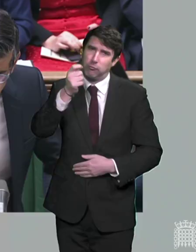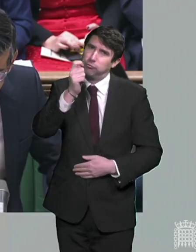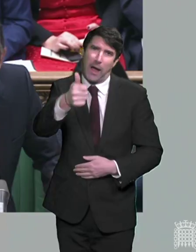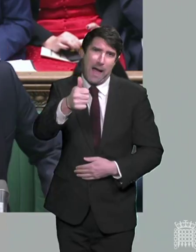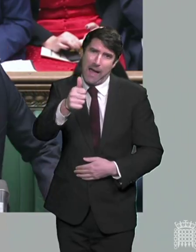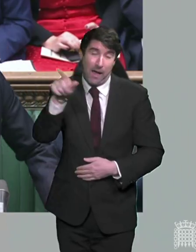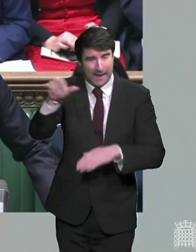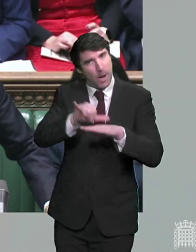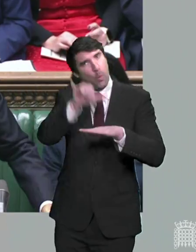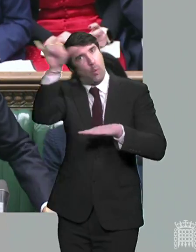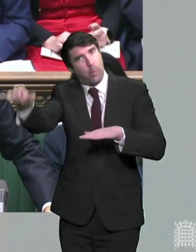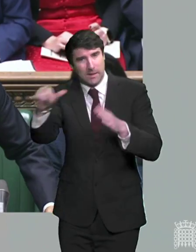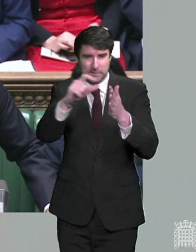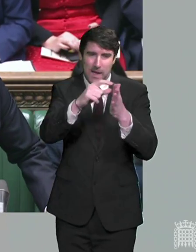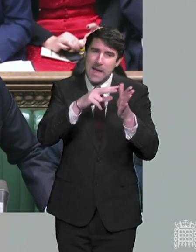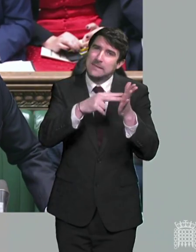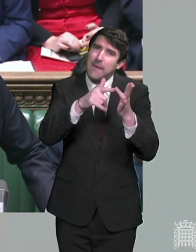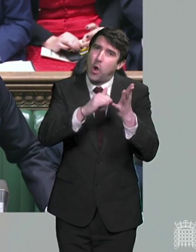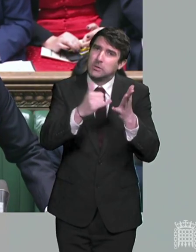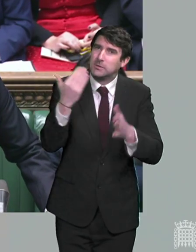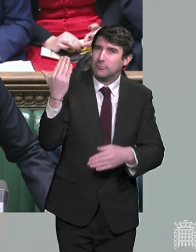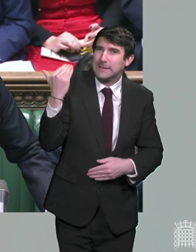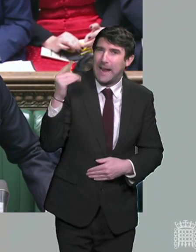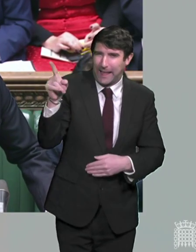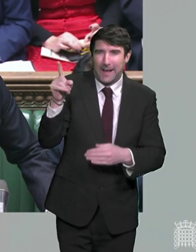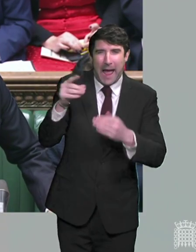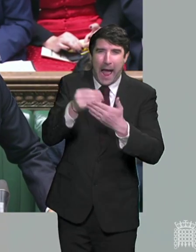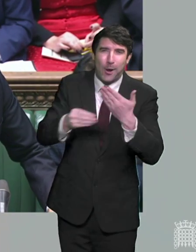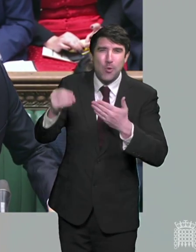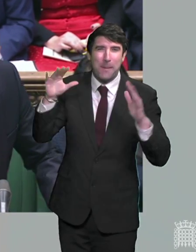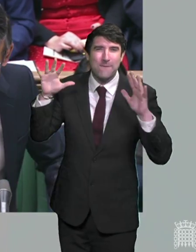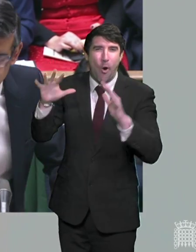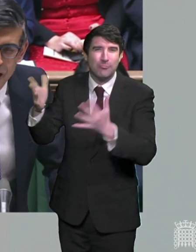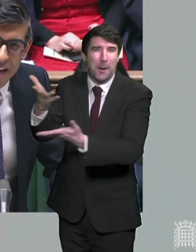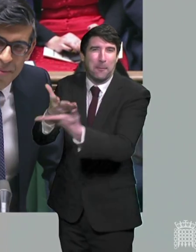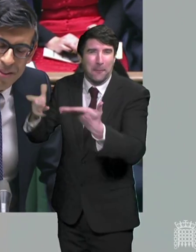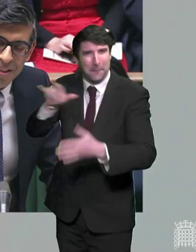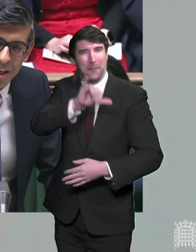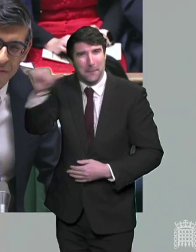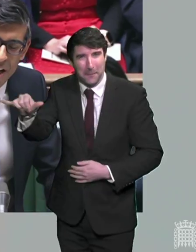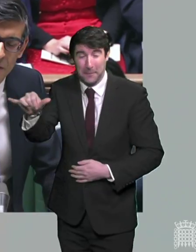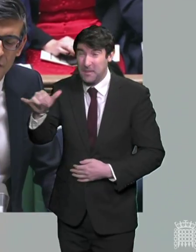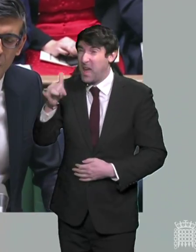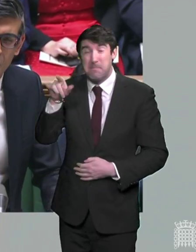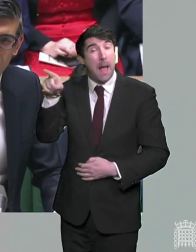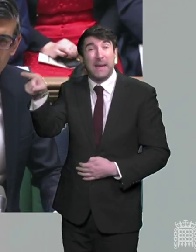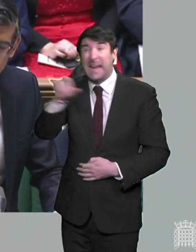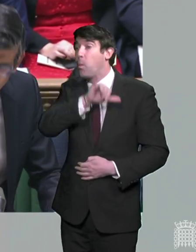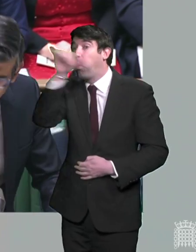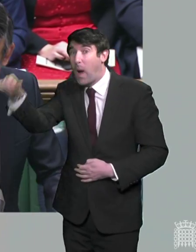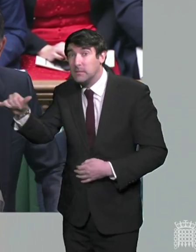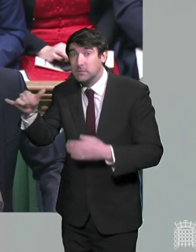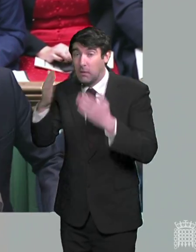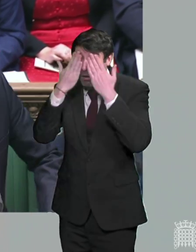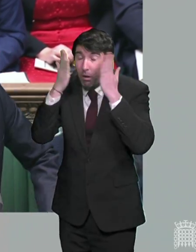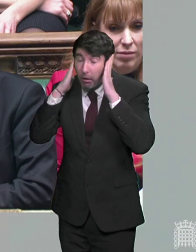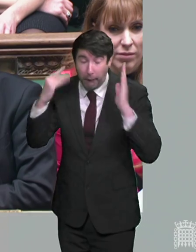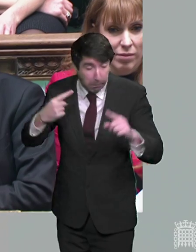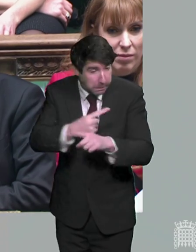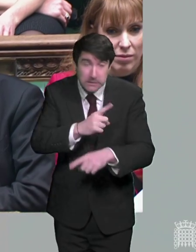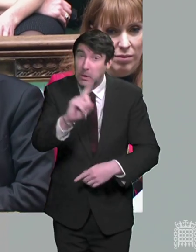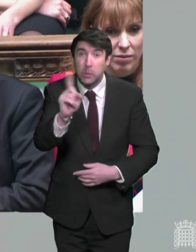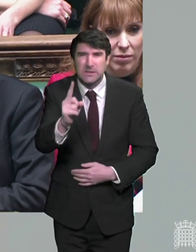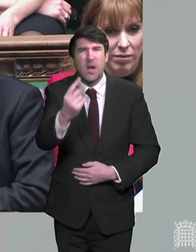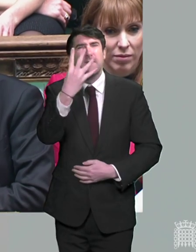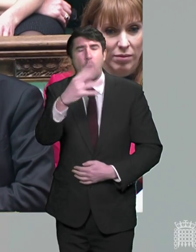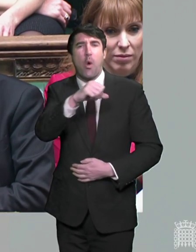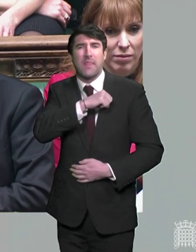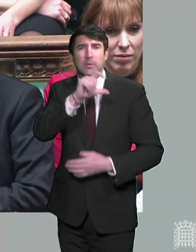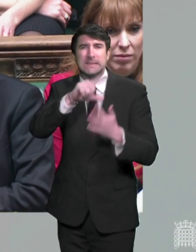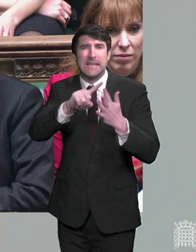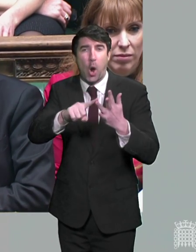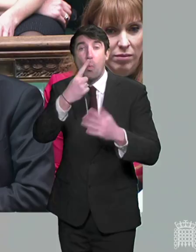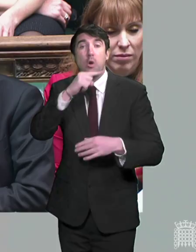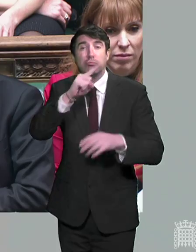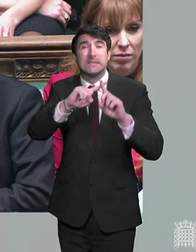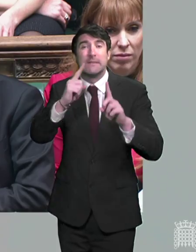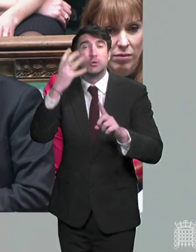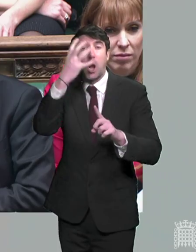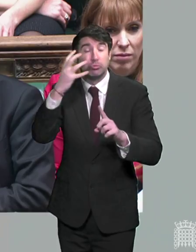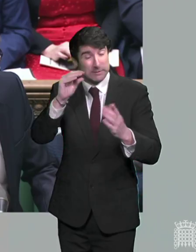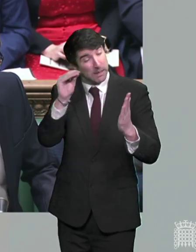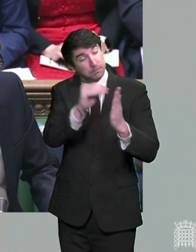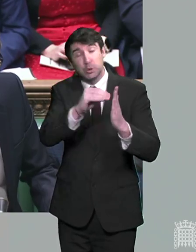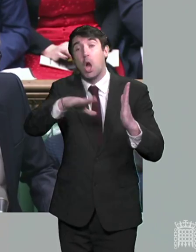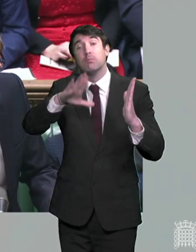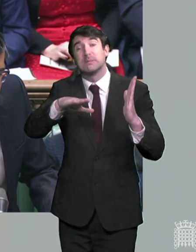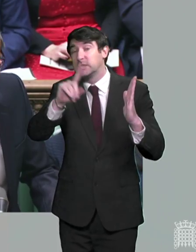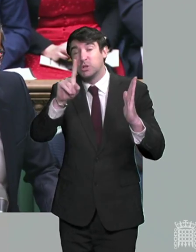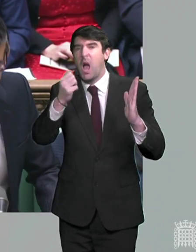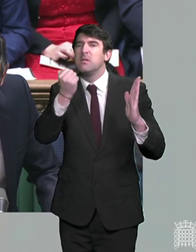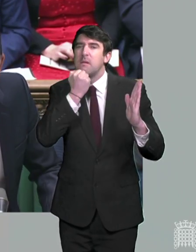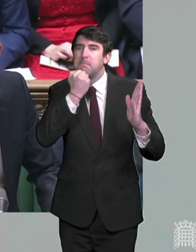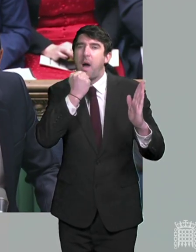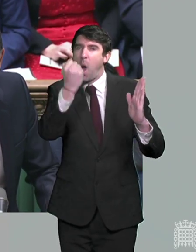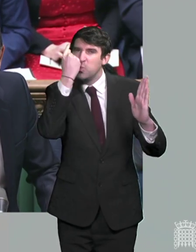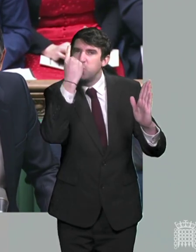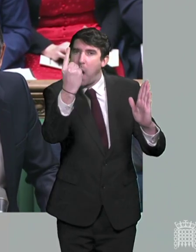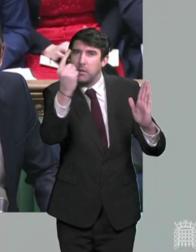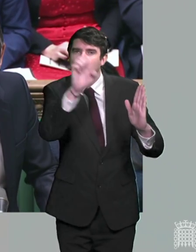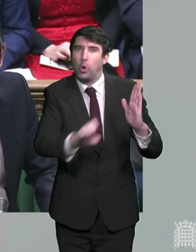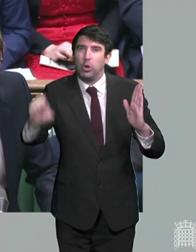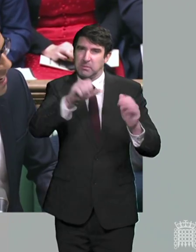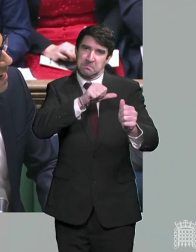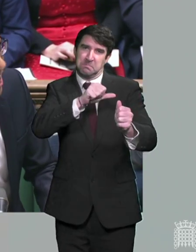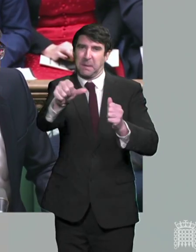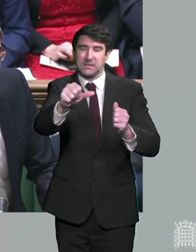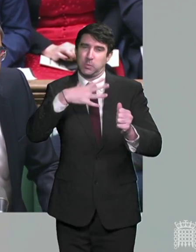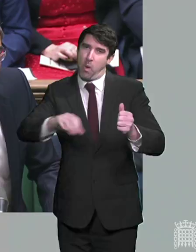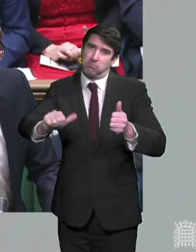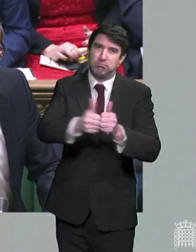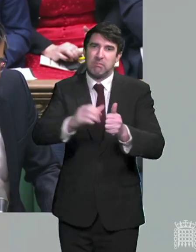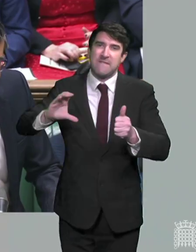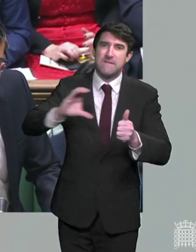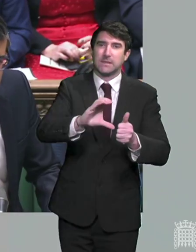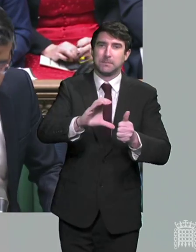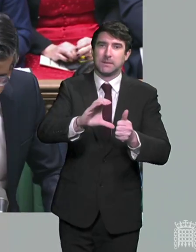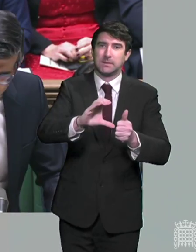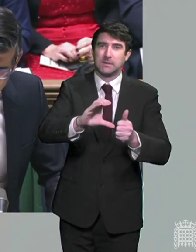Perhaps while he was there, he missed the survey of 4,000 global CEOs from 100 different countries who ranked the United Kingdom as their No.